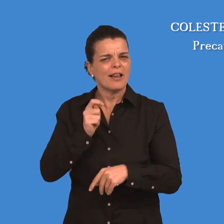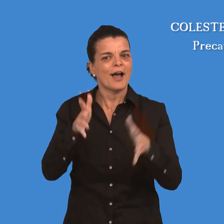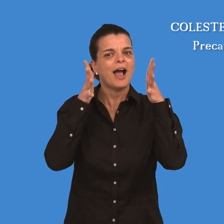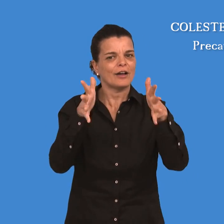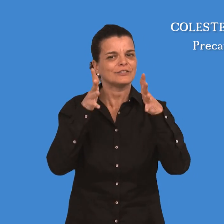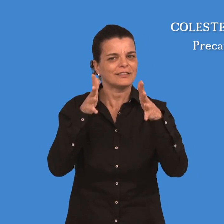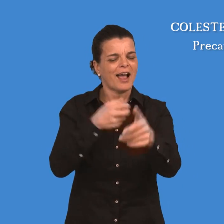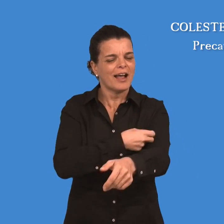aconsejar